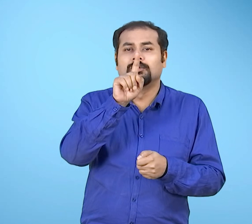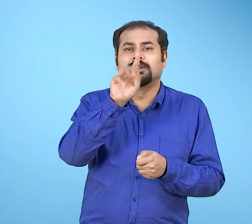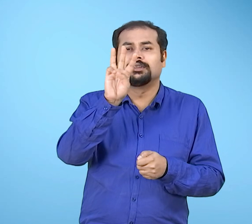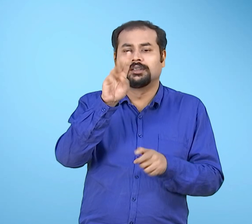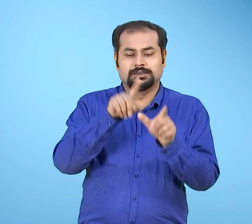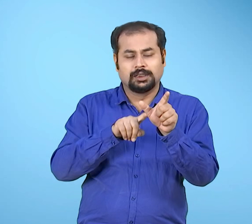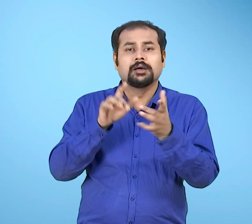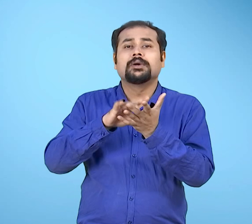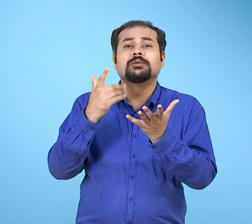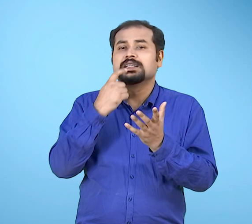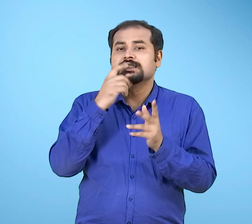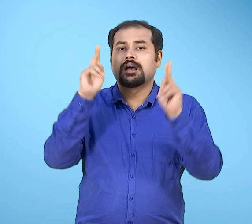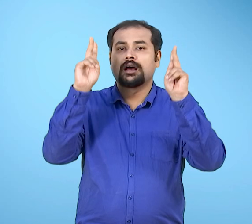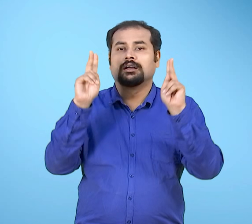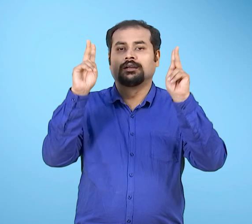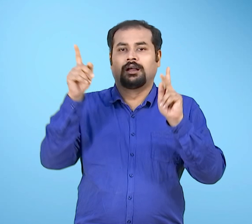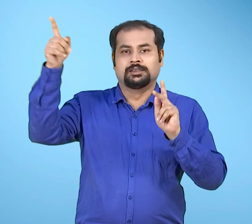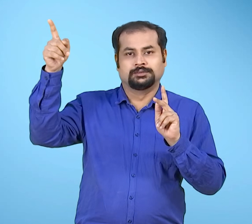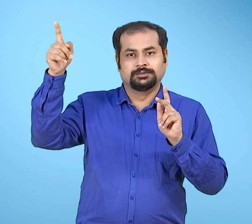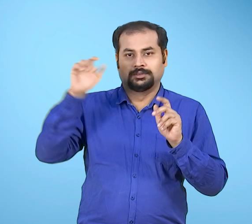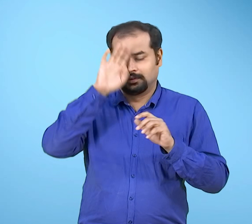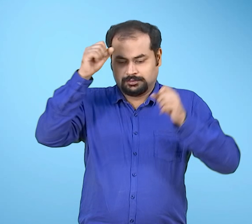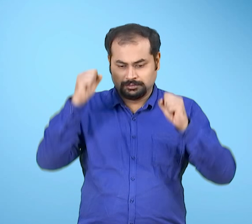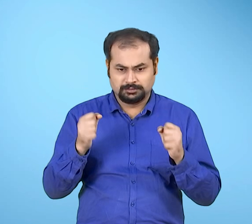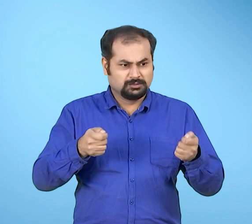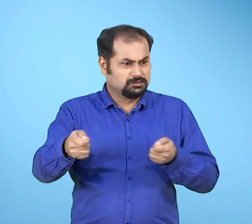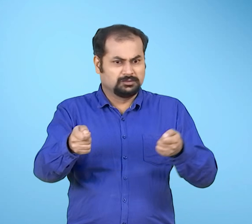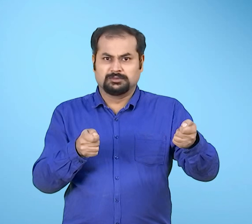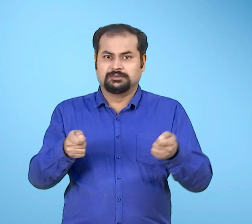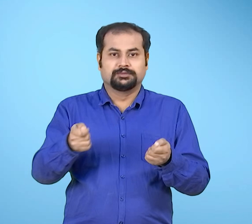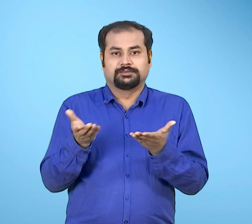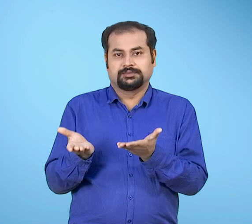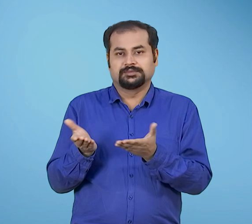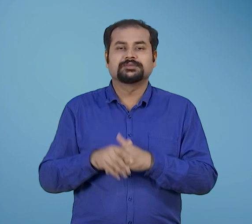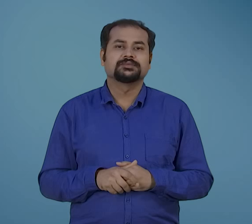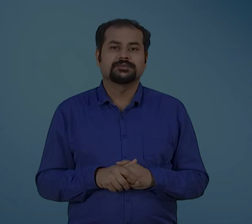when he became emperor.